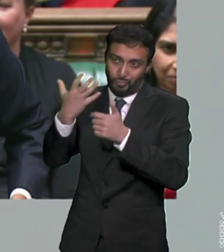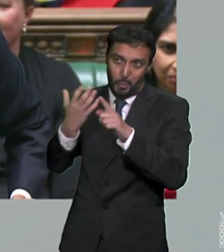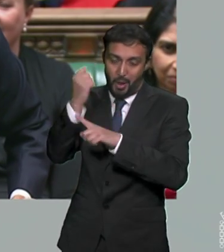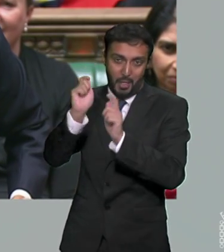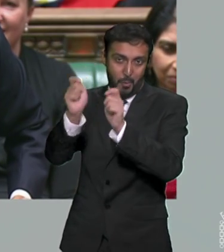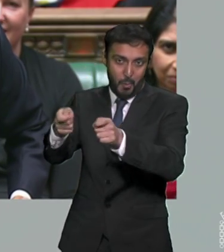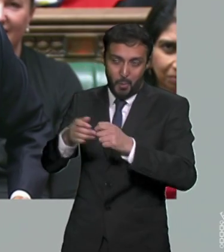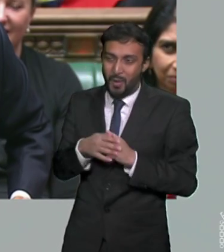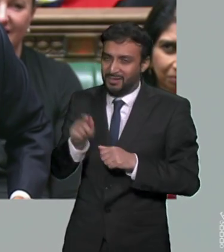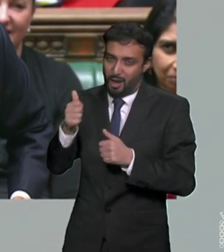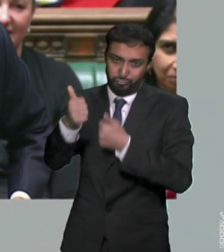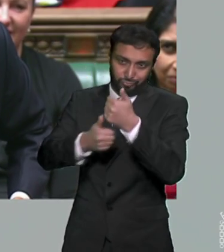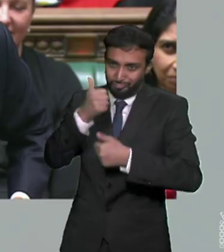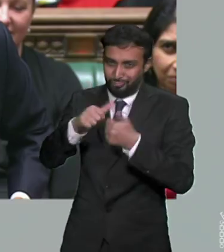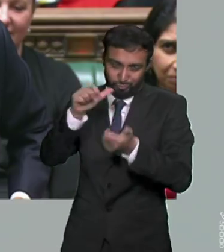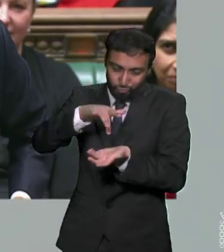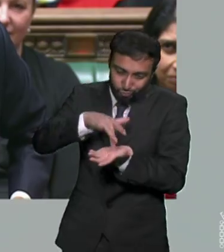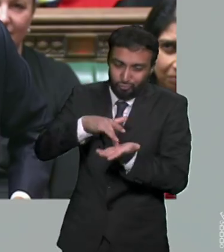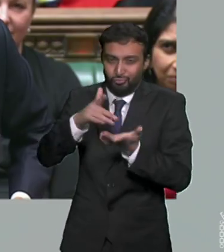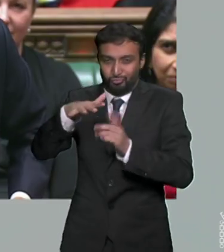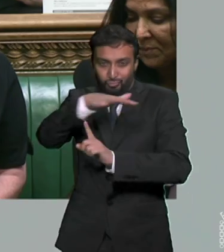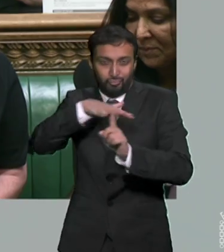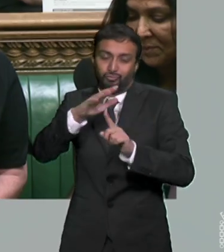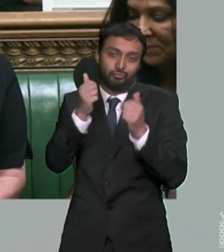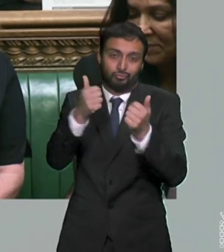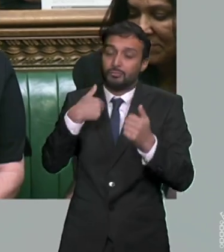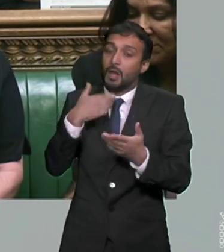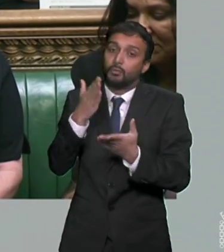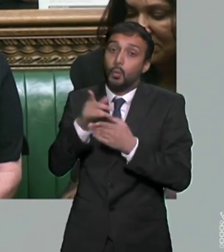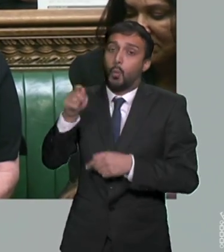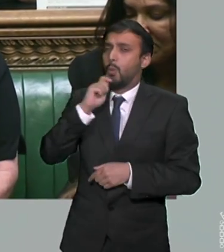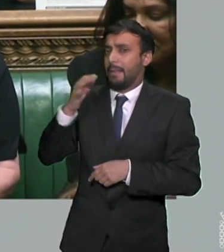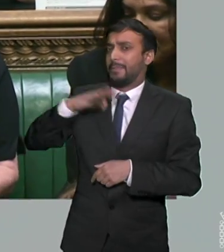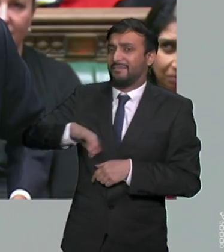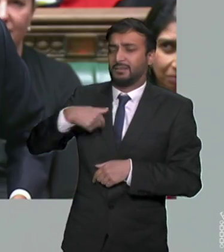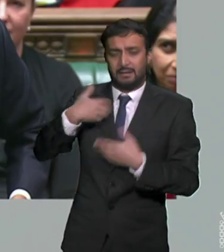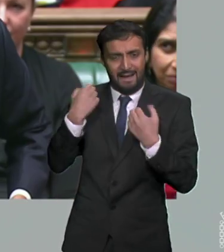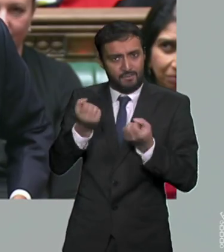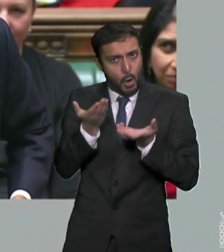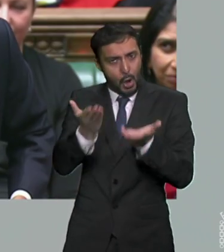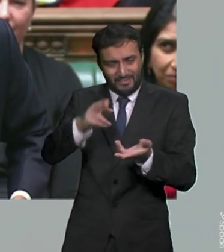I very much hope that it will benefit—I am almost certain that it will—from our discounts on business rates.